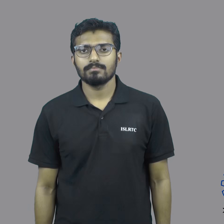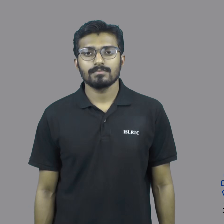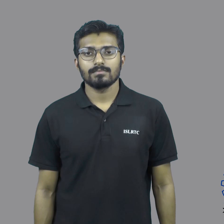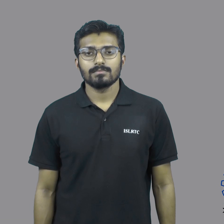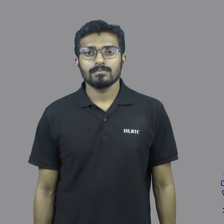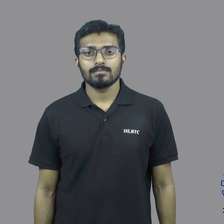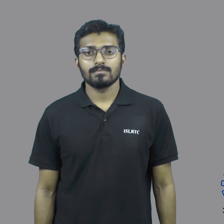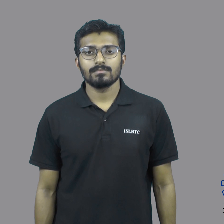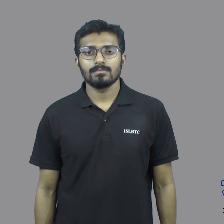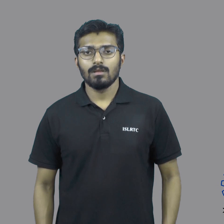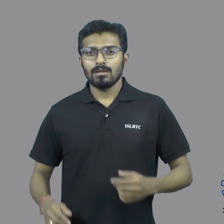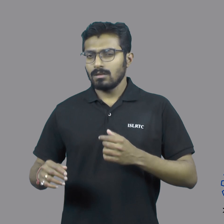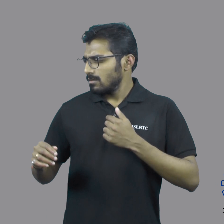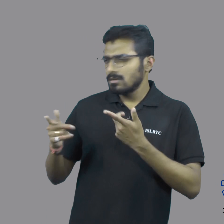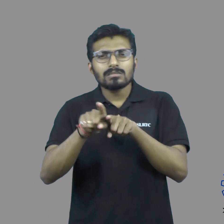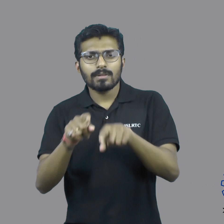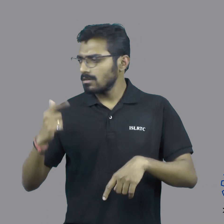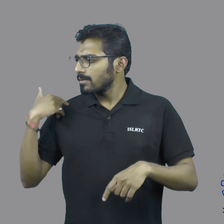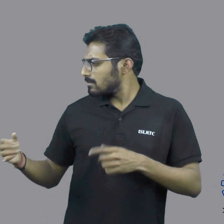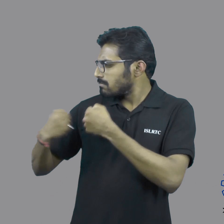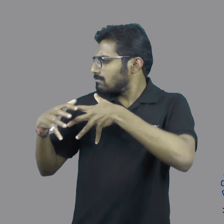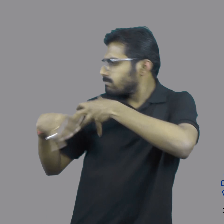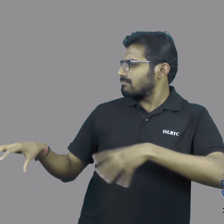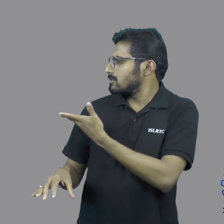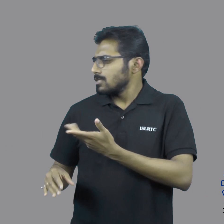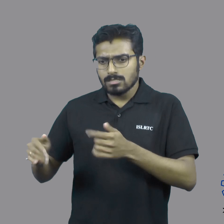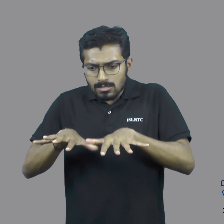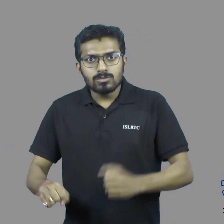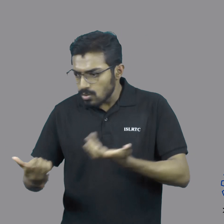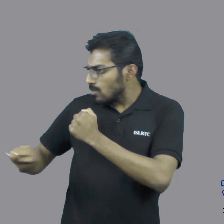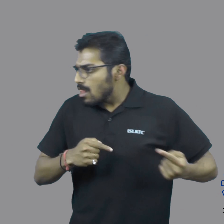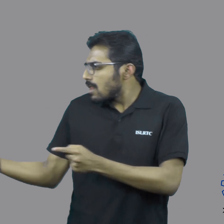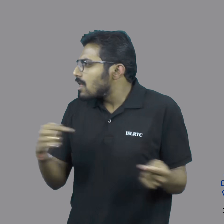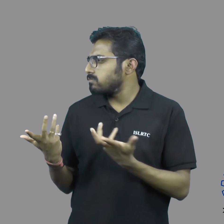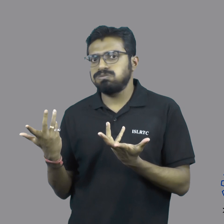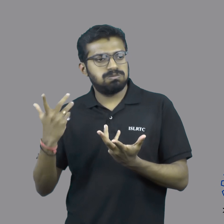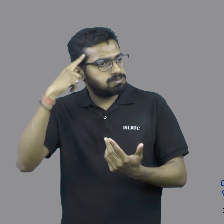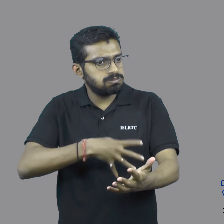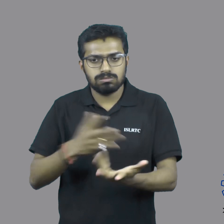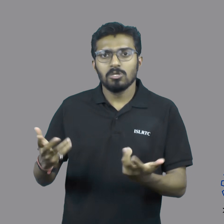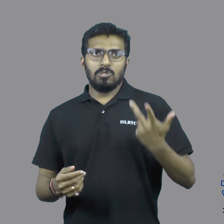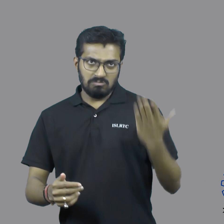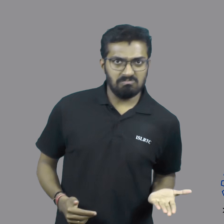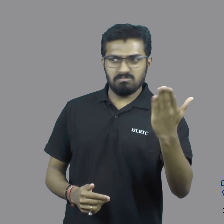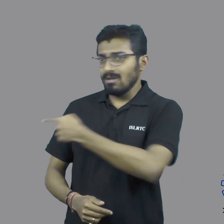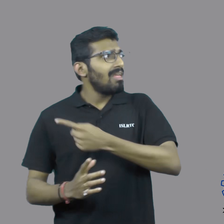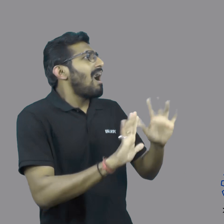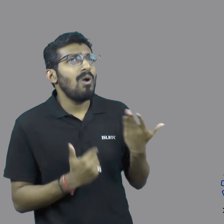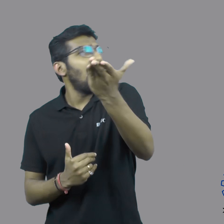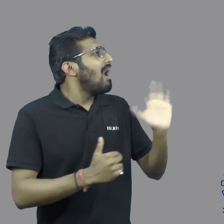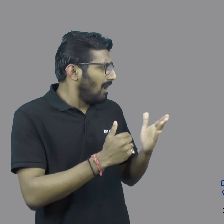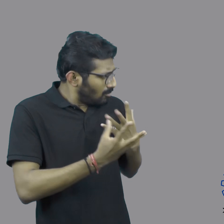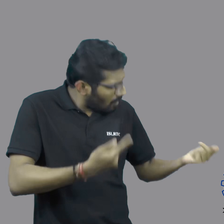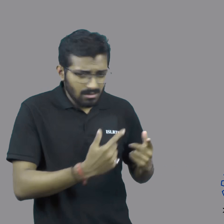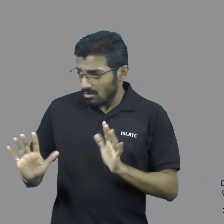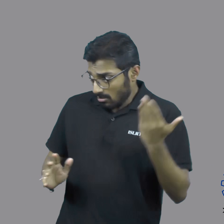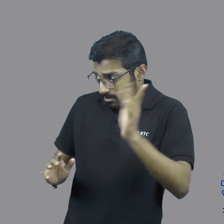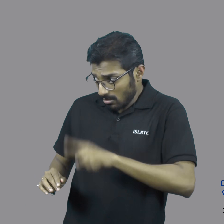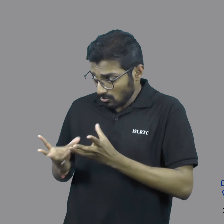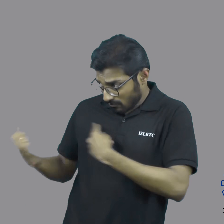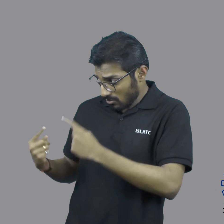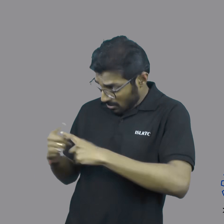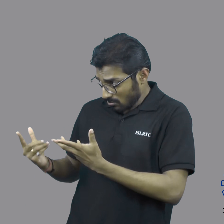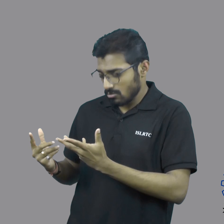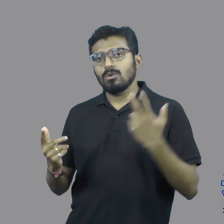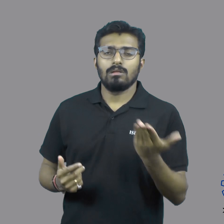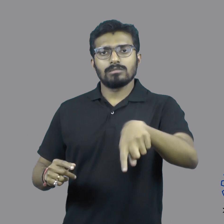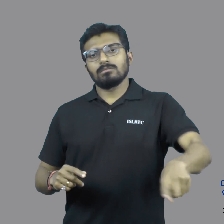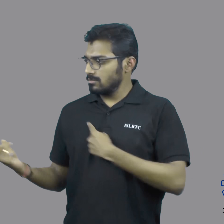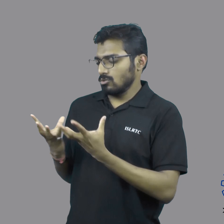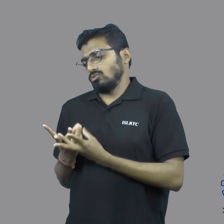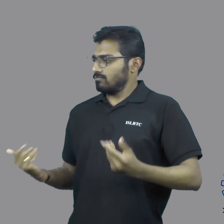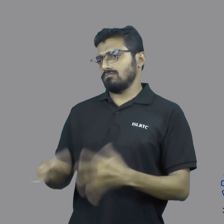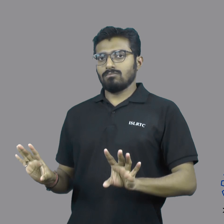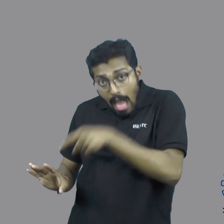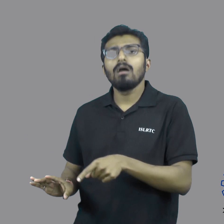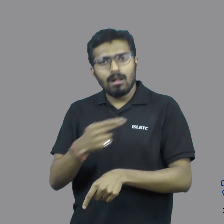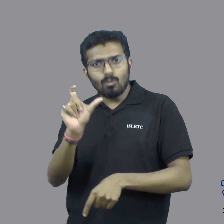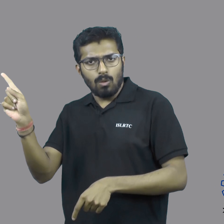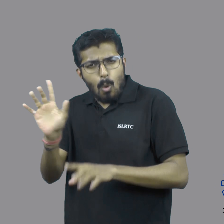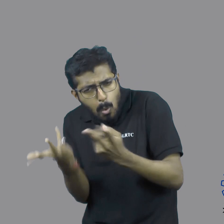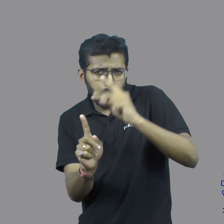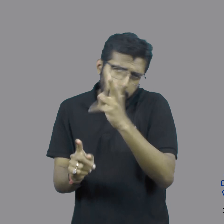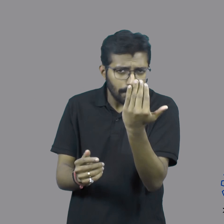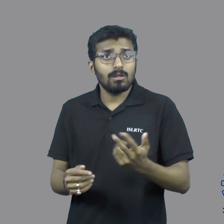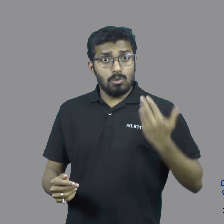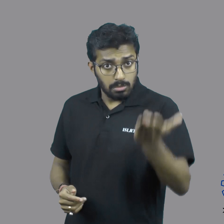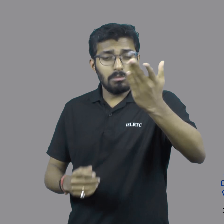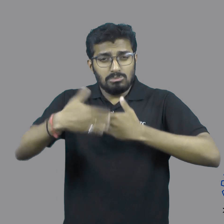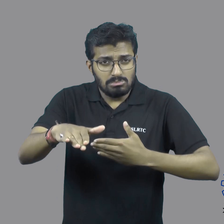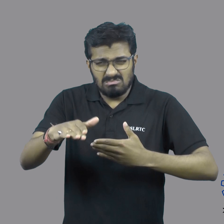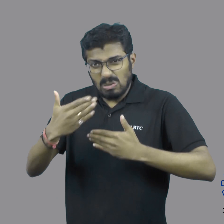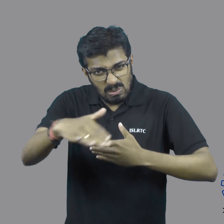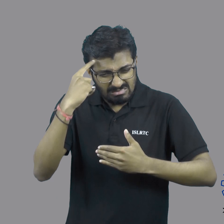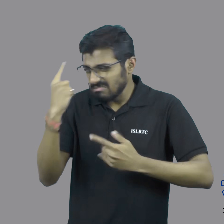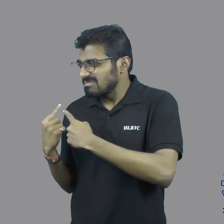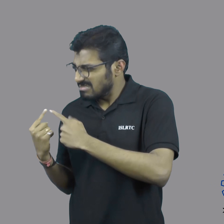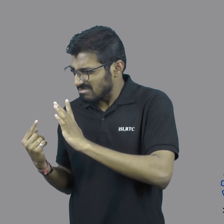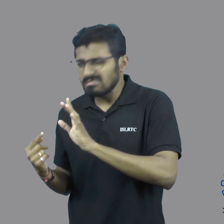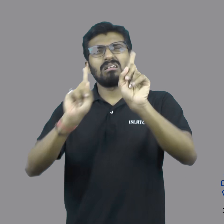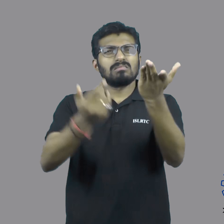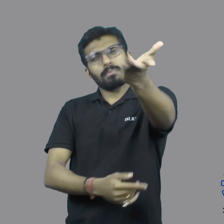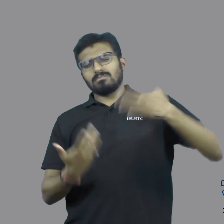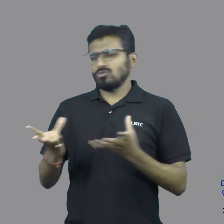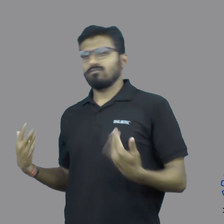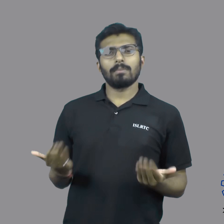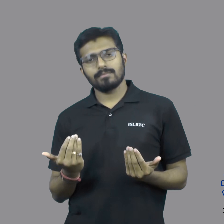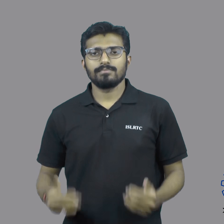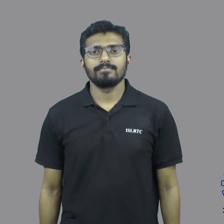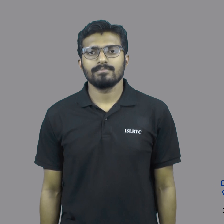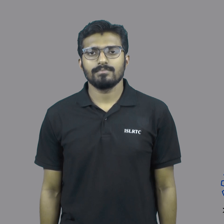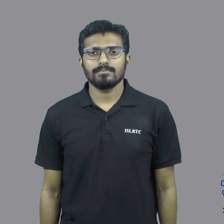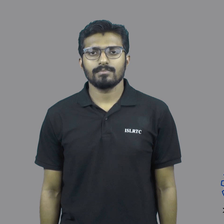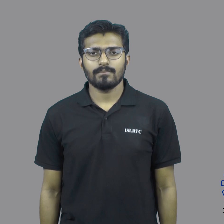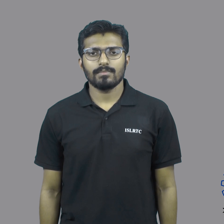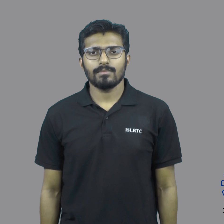Settlement